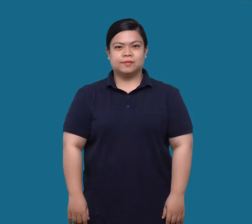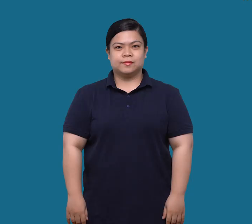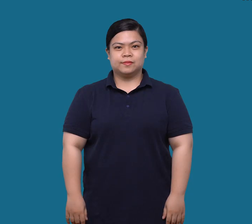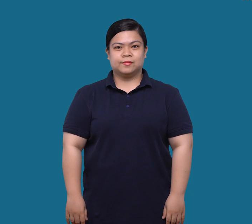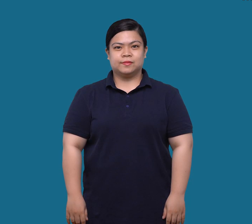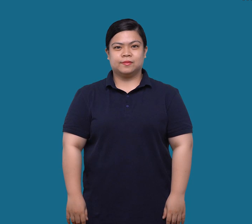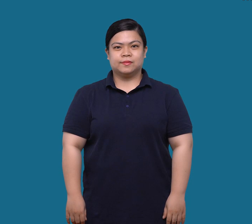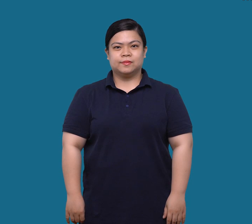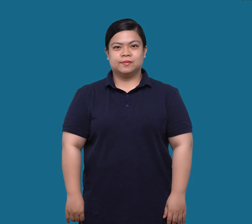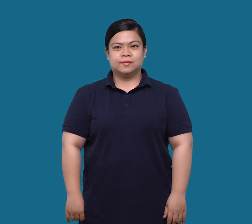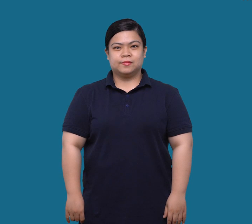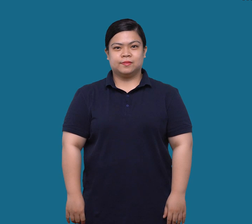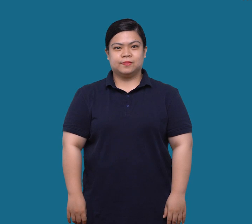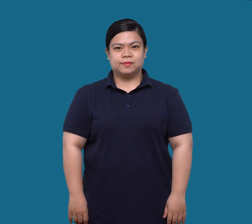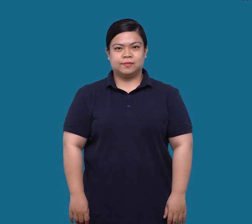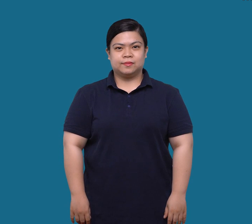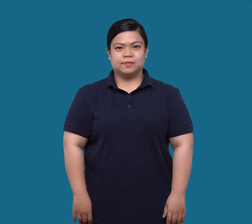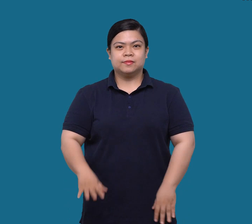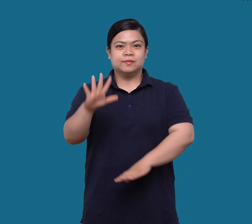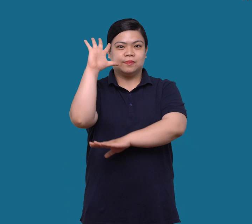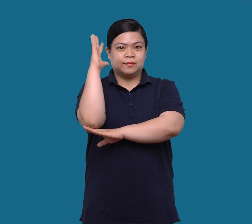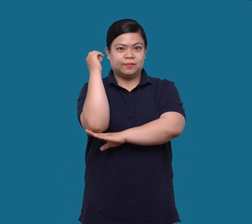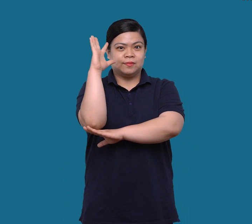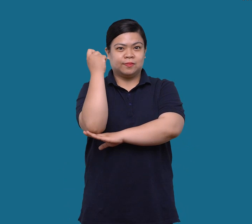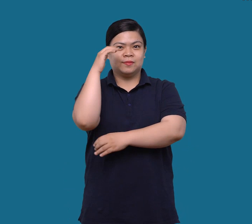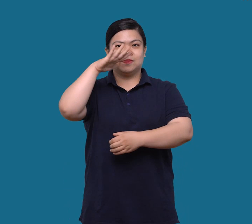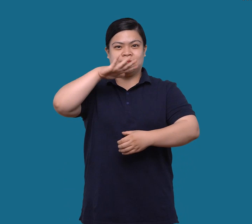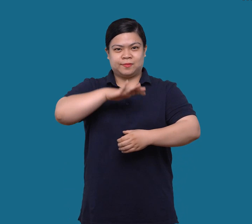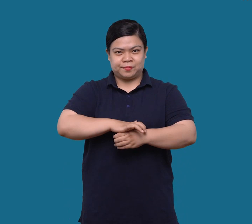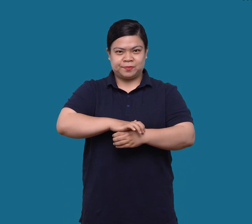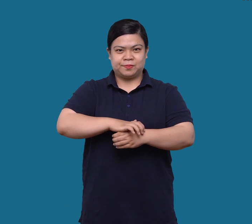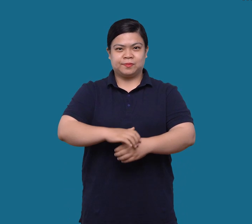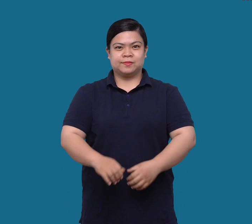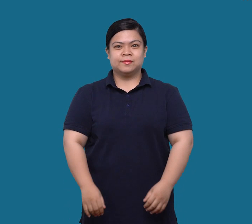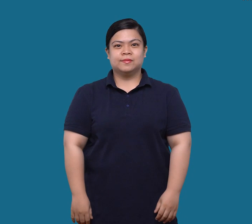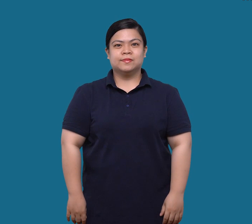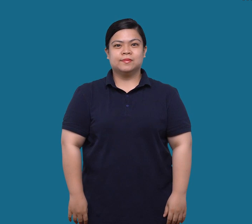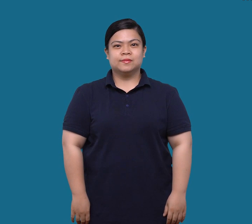nước ép trái cây